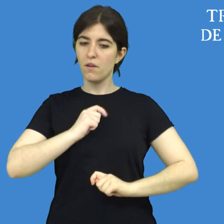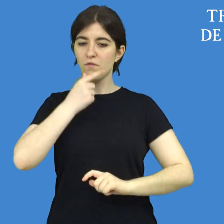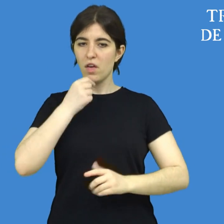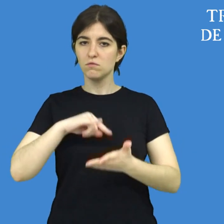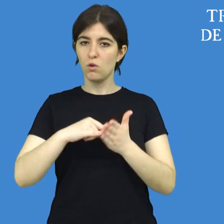fácil